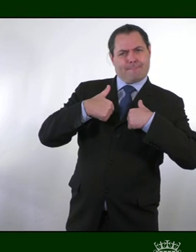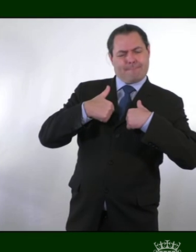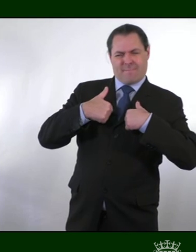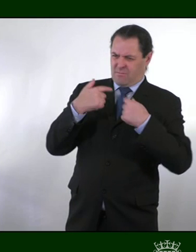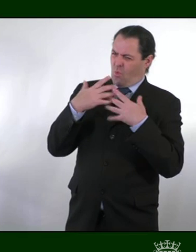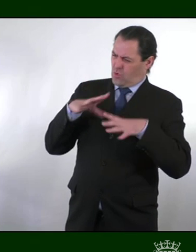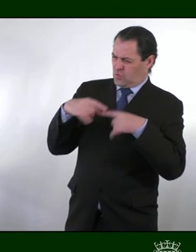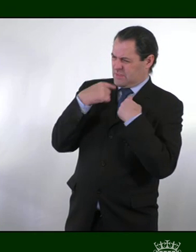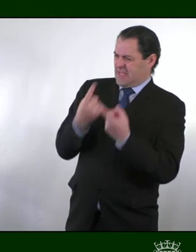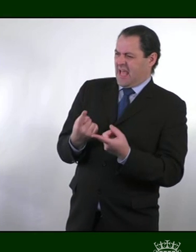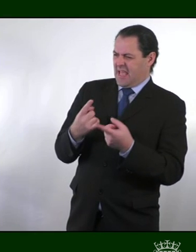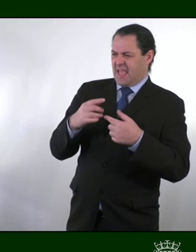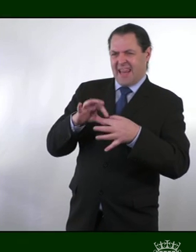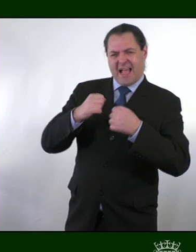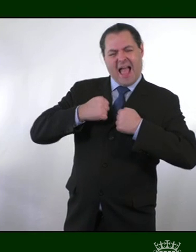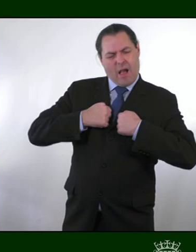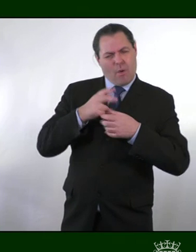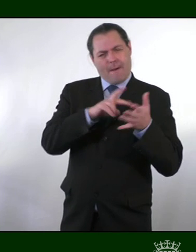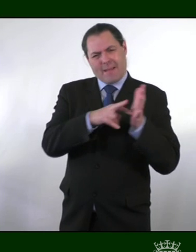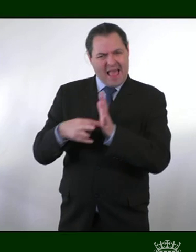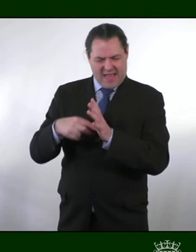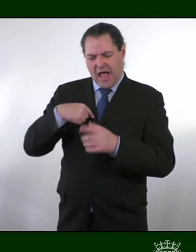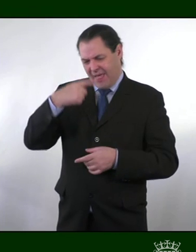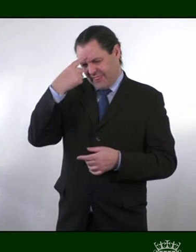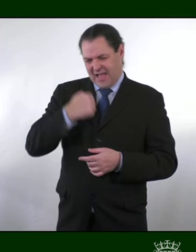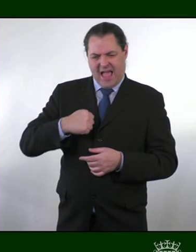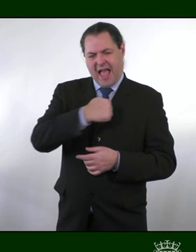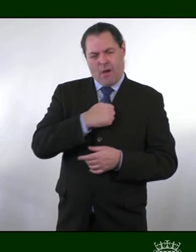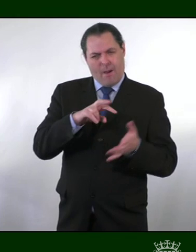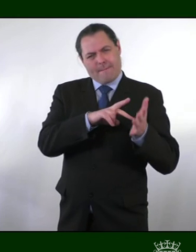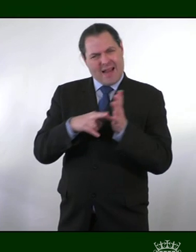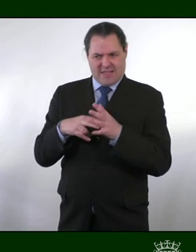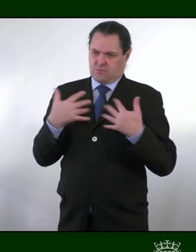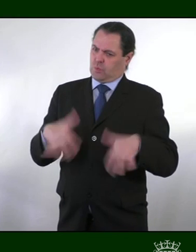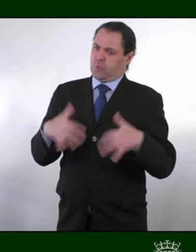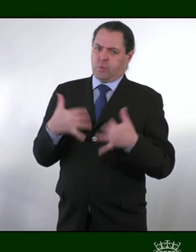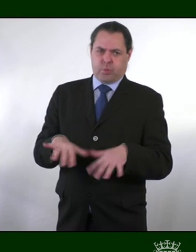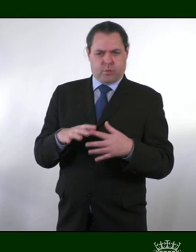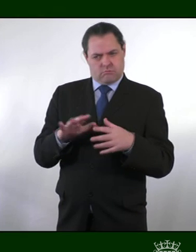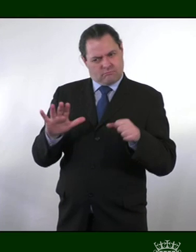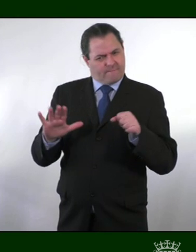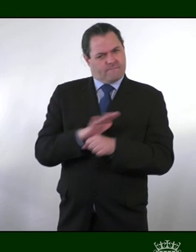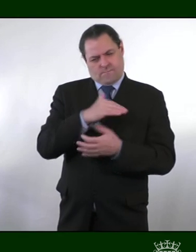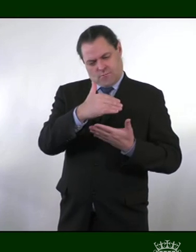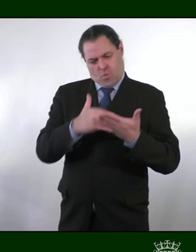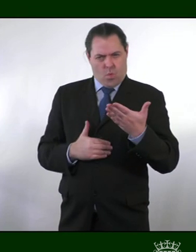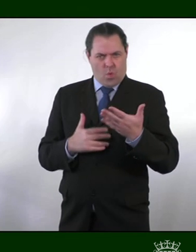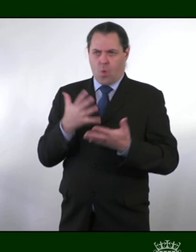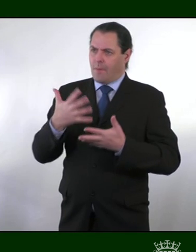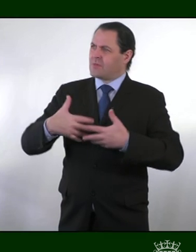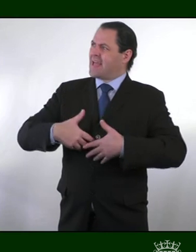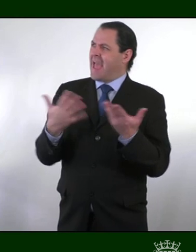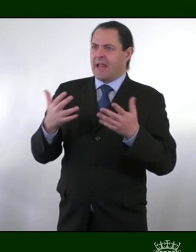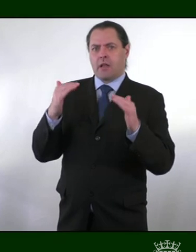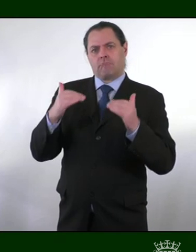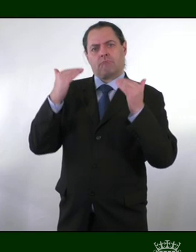Let me say this about our plans. They are, I believe, among the most comprehensive and ambitious of any developed economy.